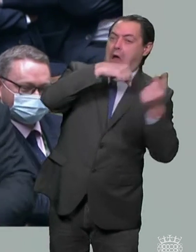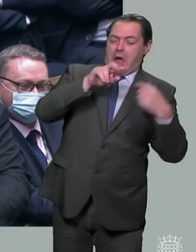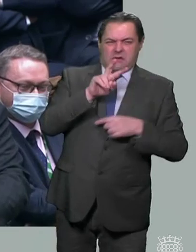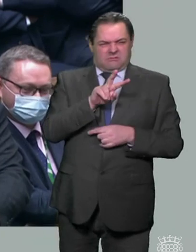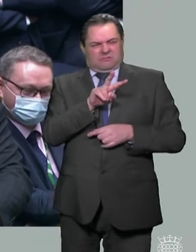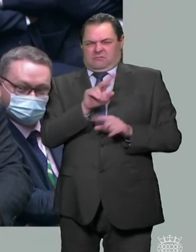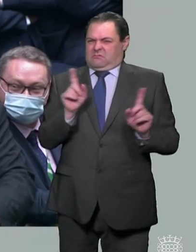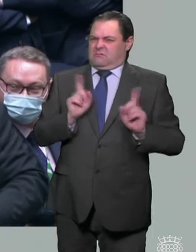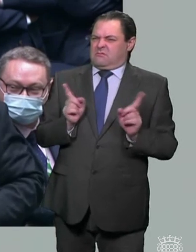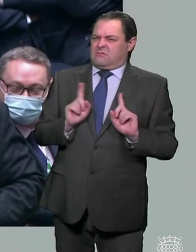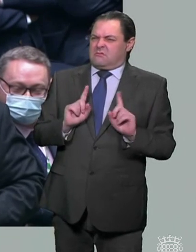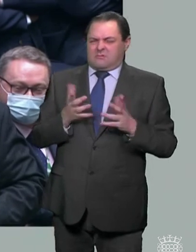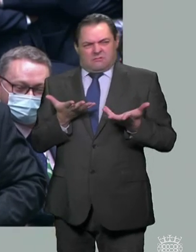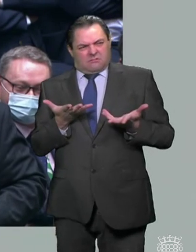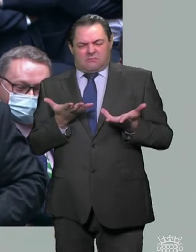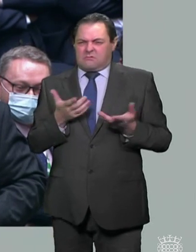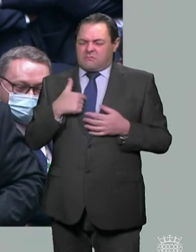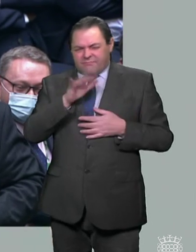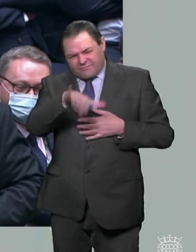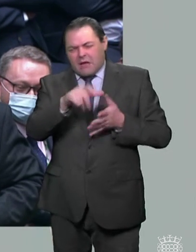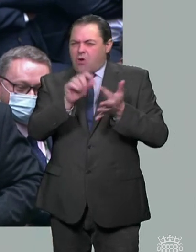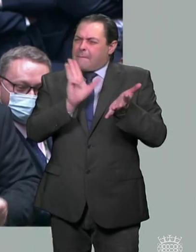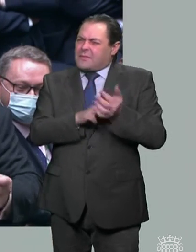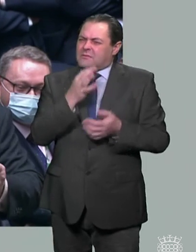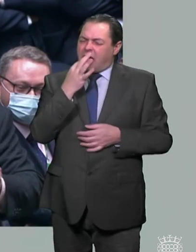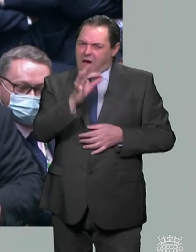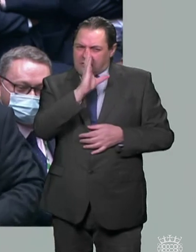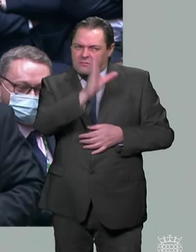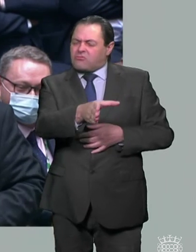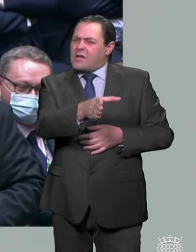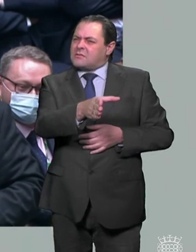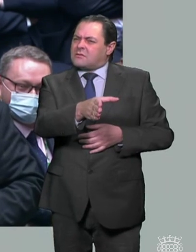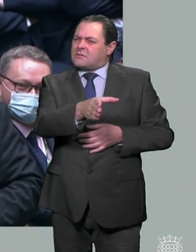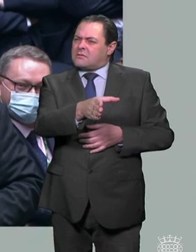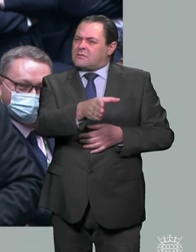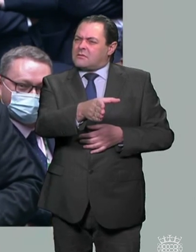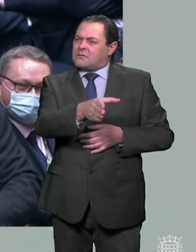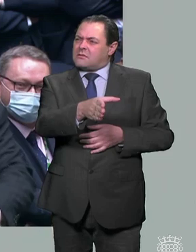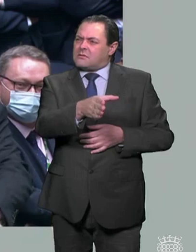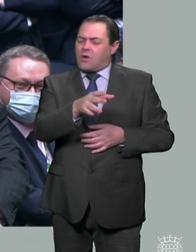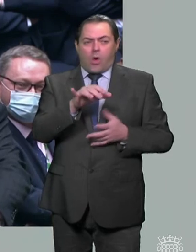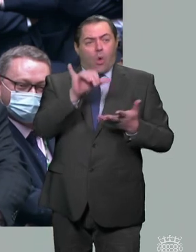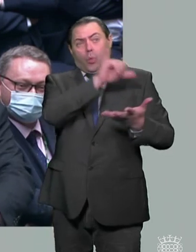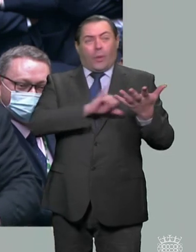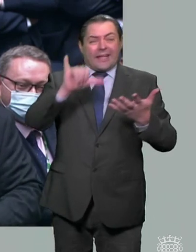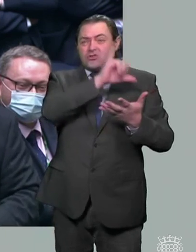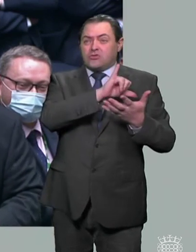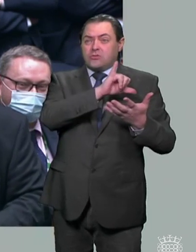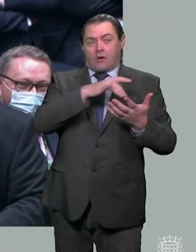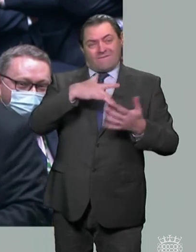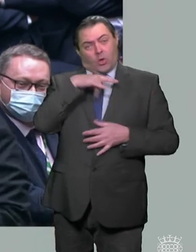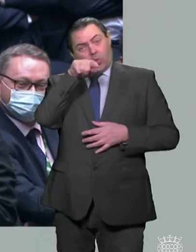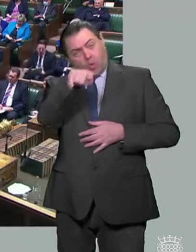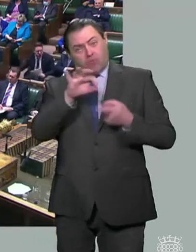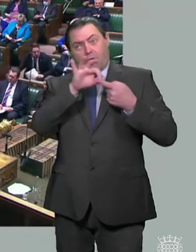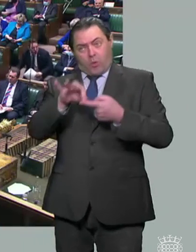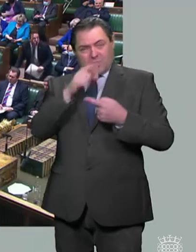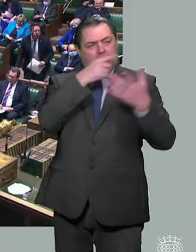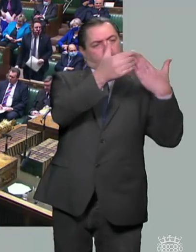Will the Prime Minister tell us exactly which one of those scandals his proposals would have stopped?